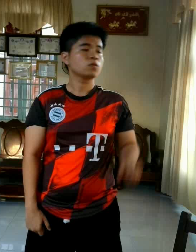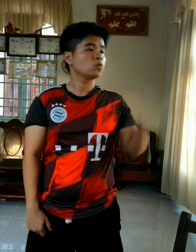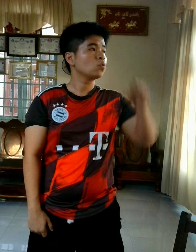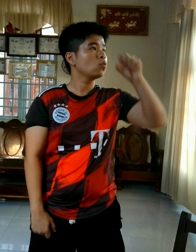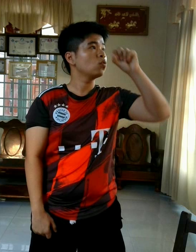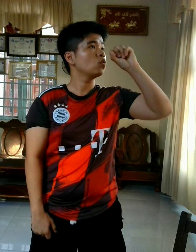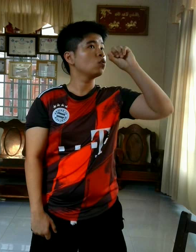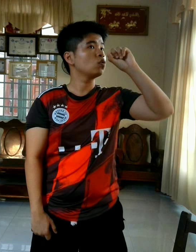uong nuoc